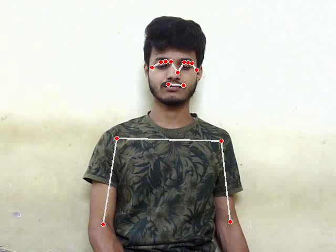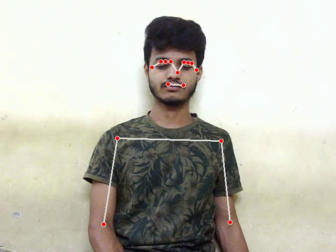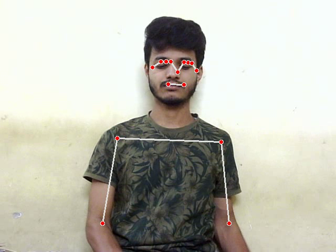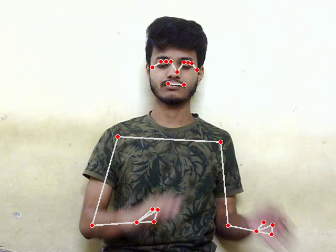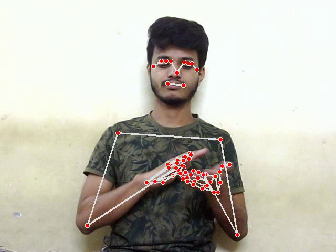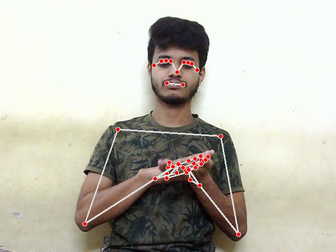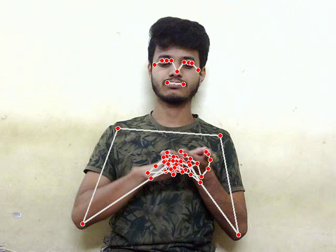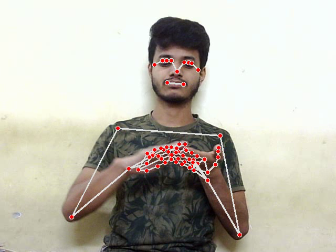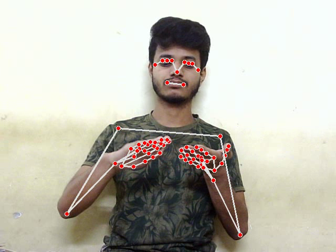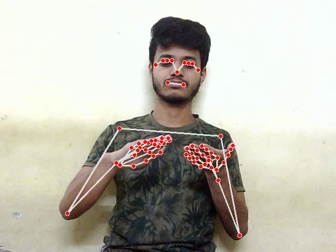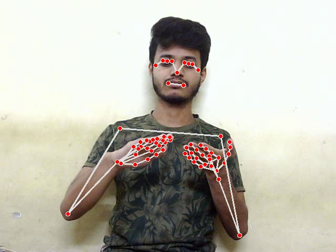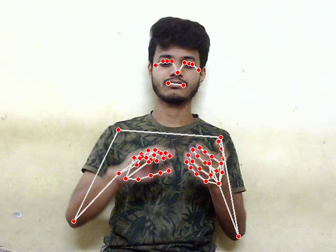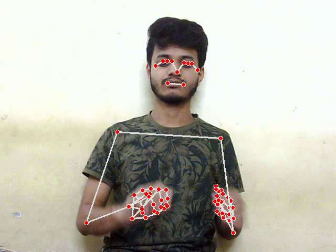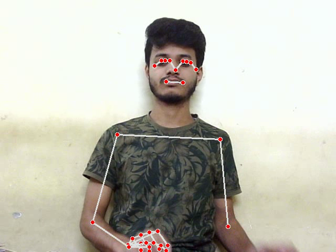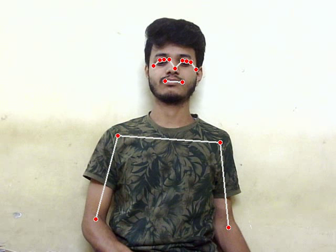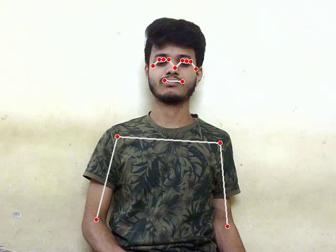nice